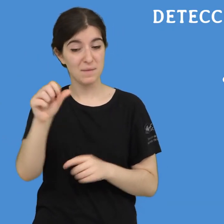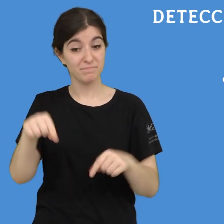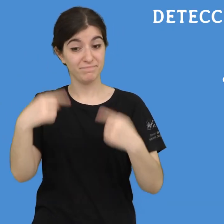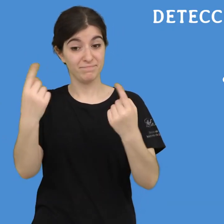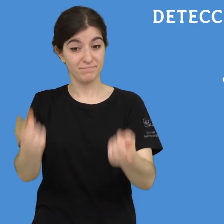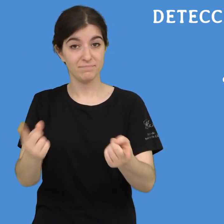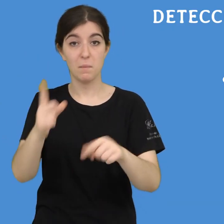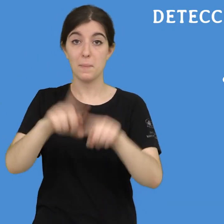despues